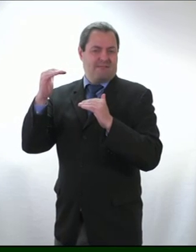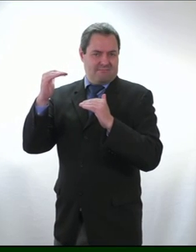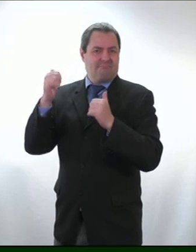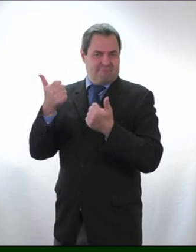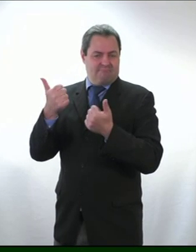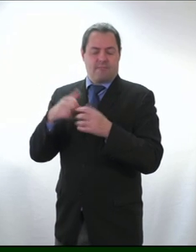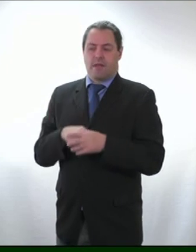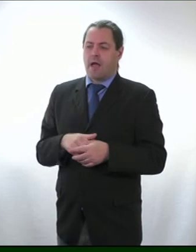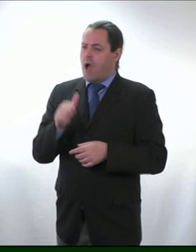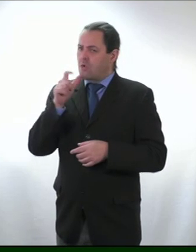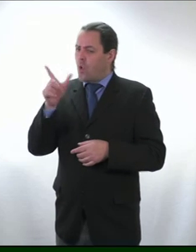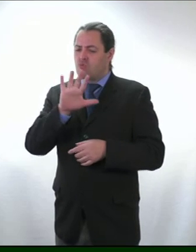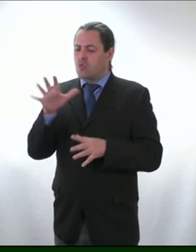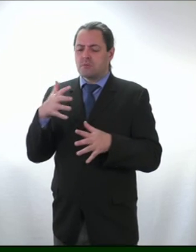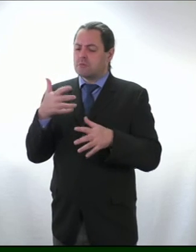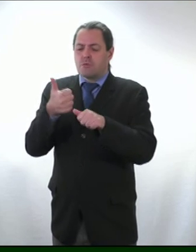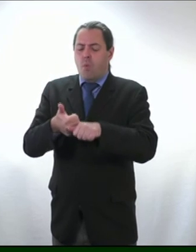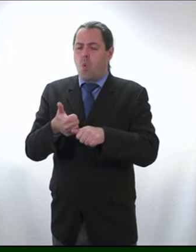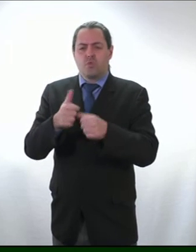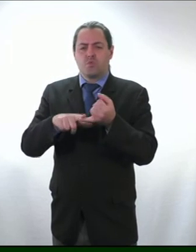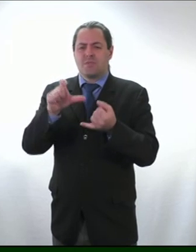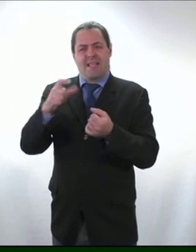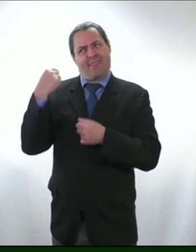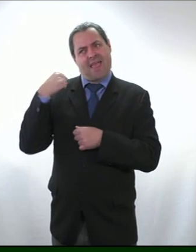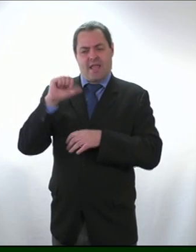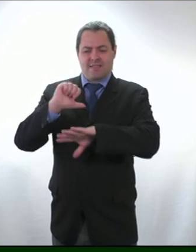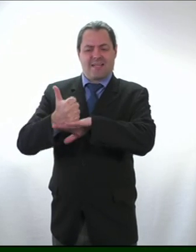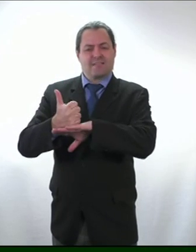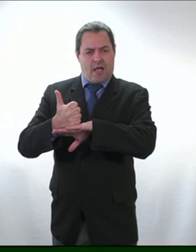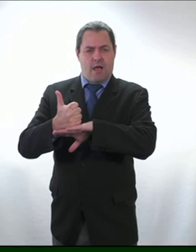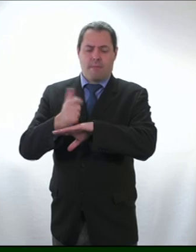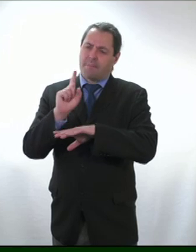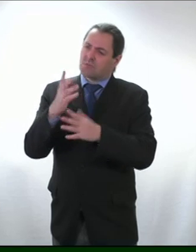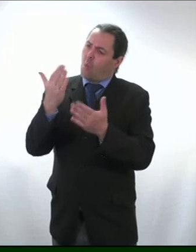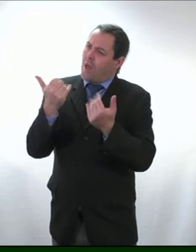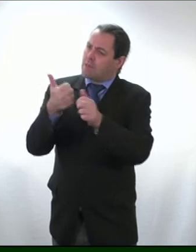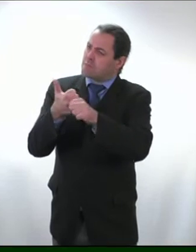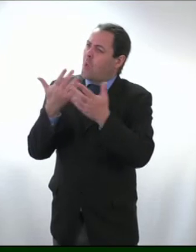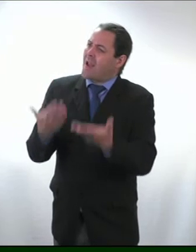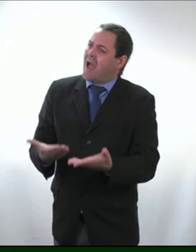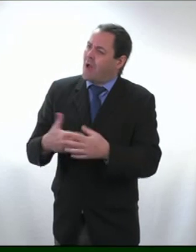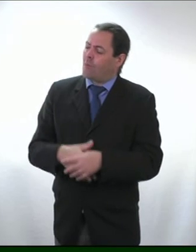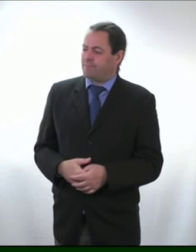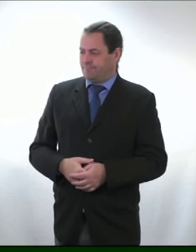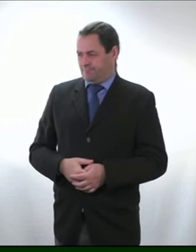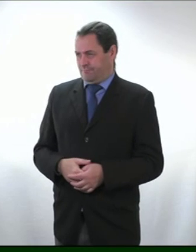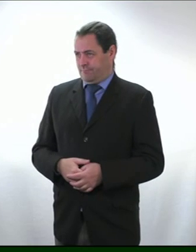I know that he was not a keen supporter of universal credit when it was introduced, but I welcome his support today.